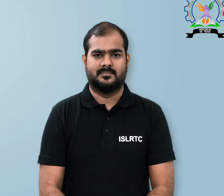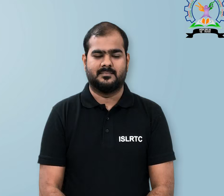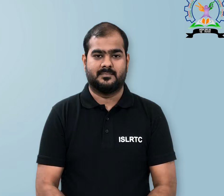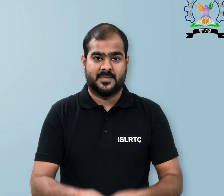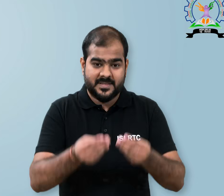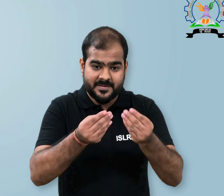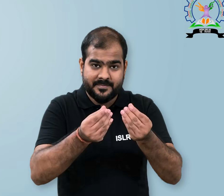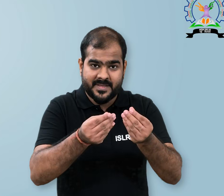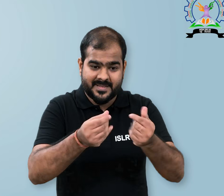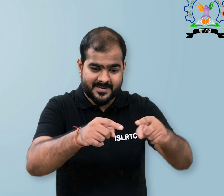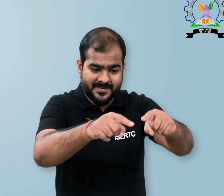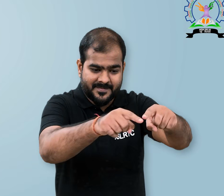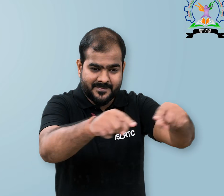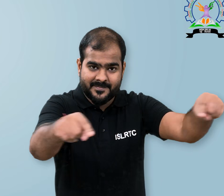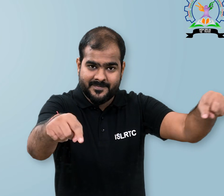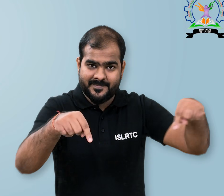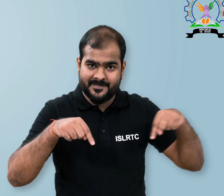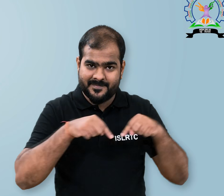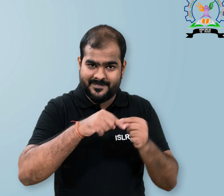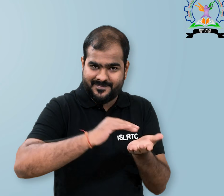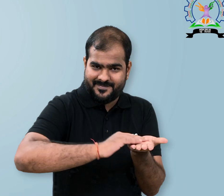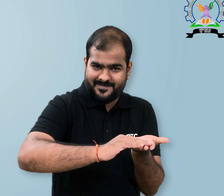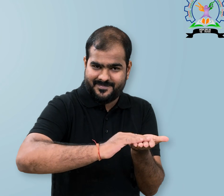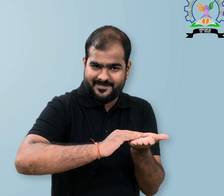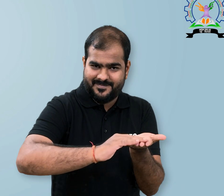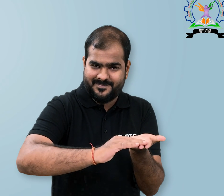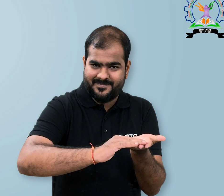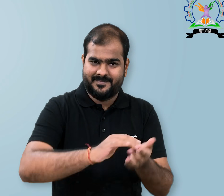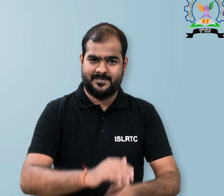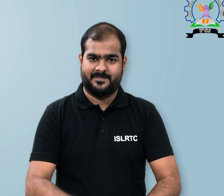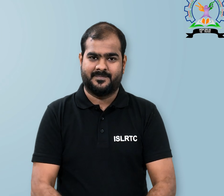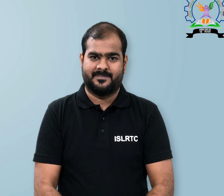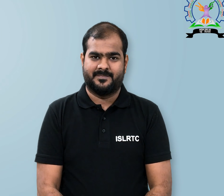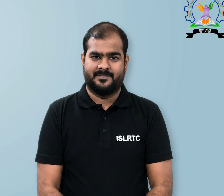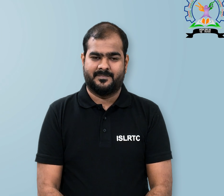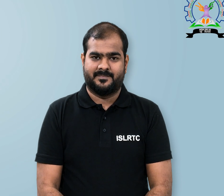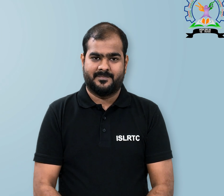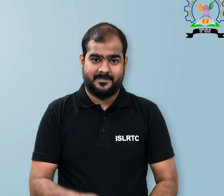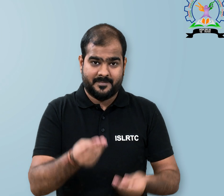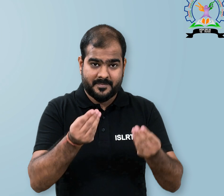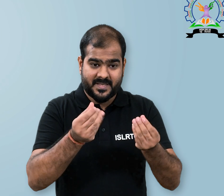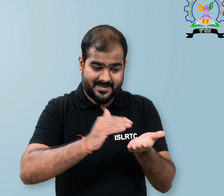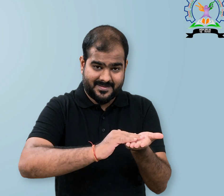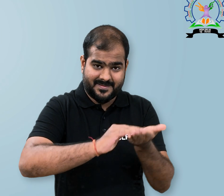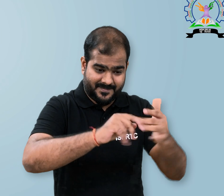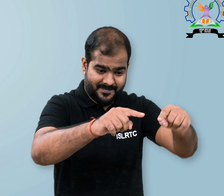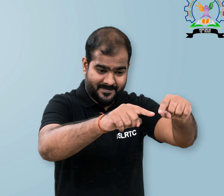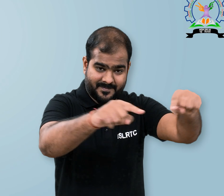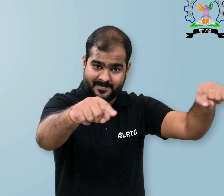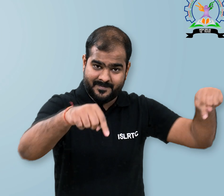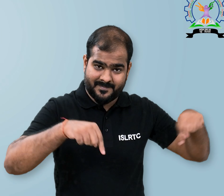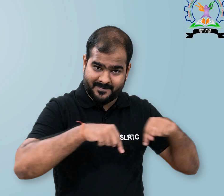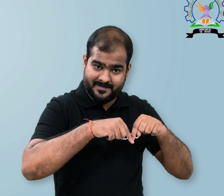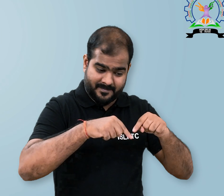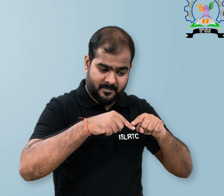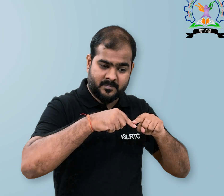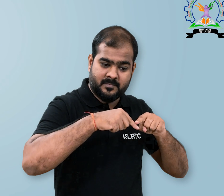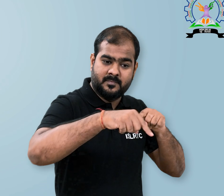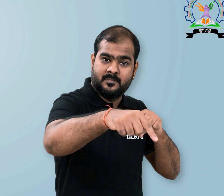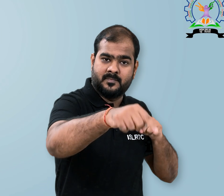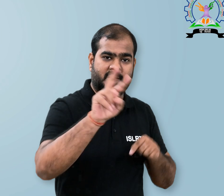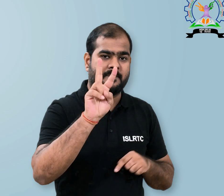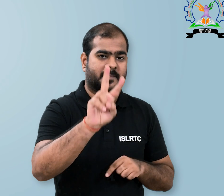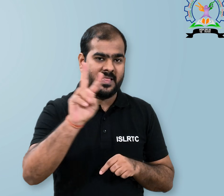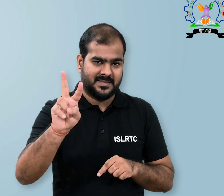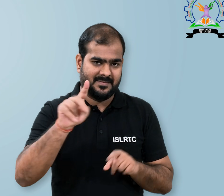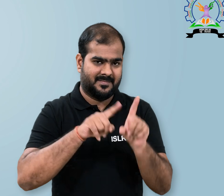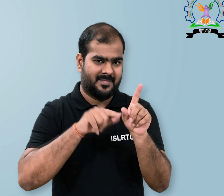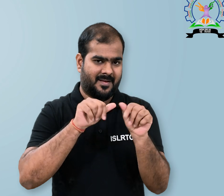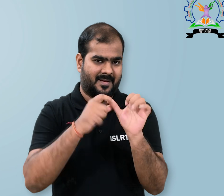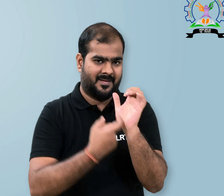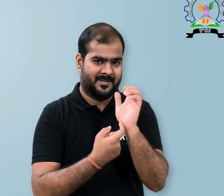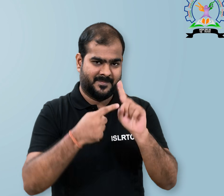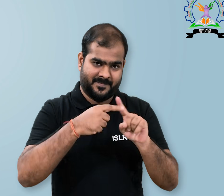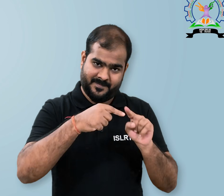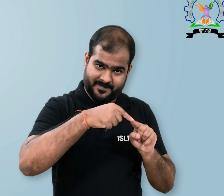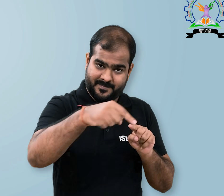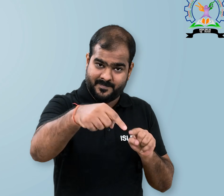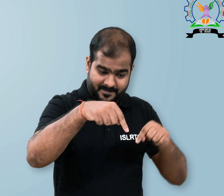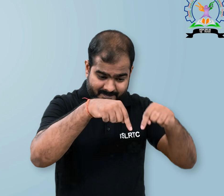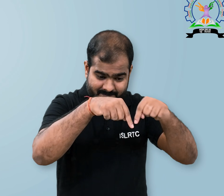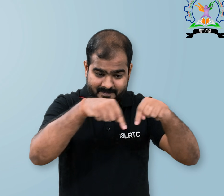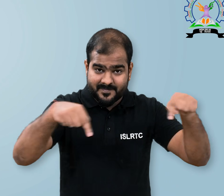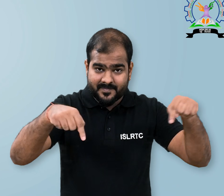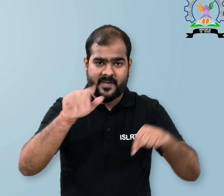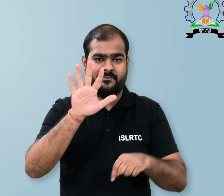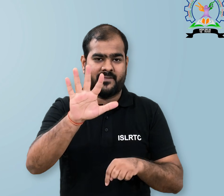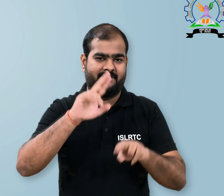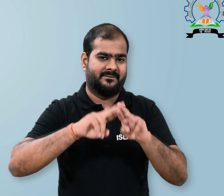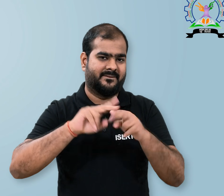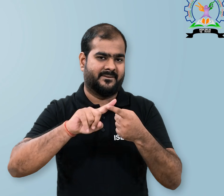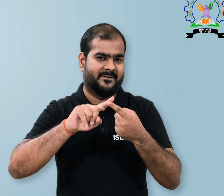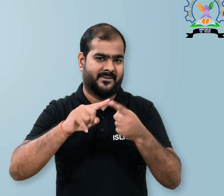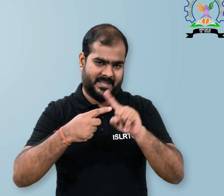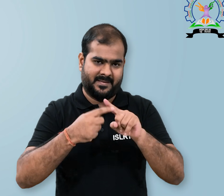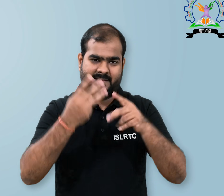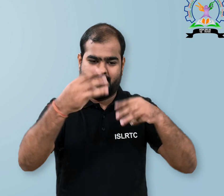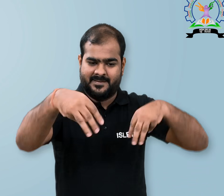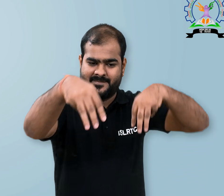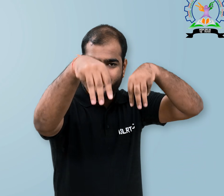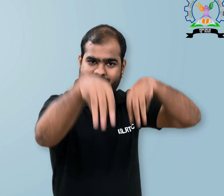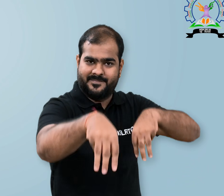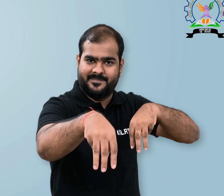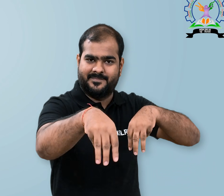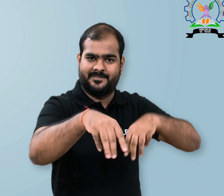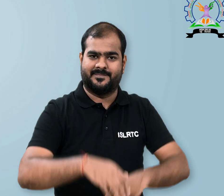Pitch A specially prepared area, 5 feet width and 22 yards long, between the two sets of stumps.